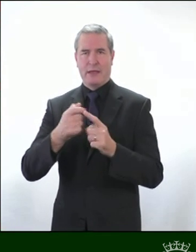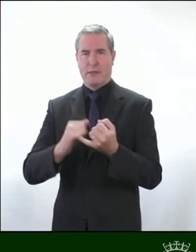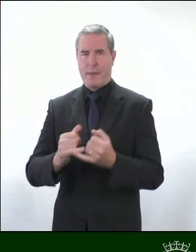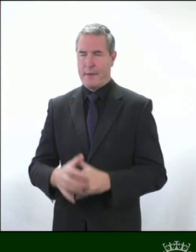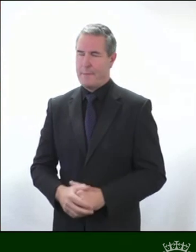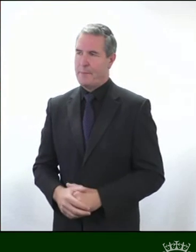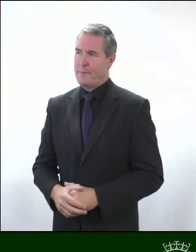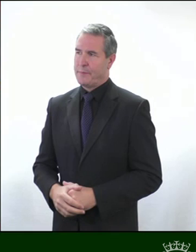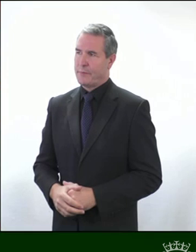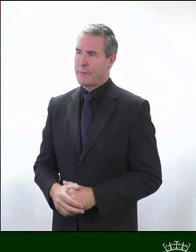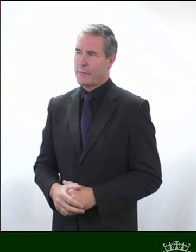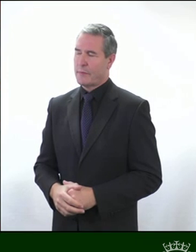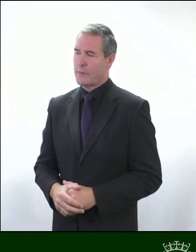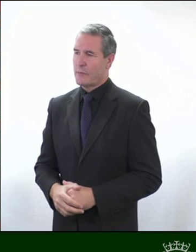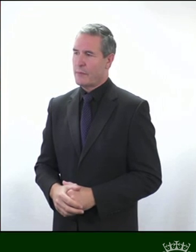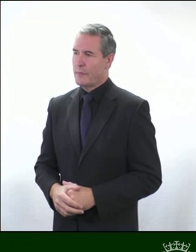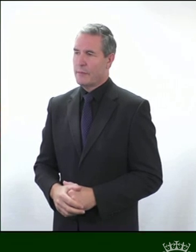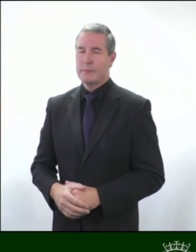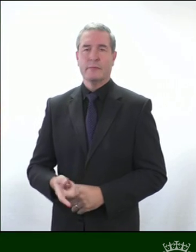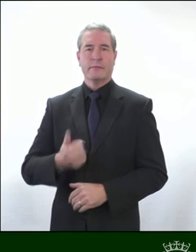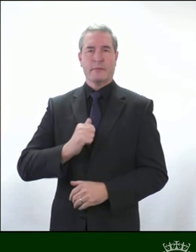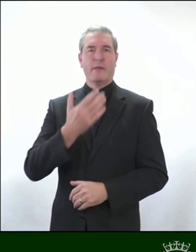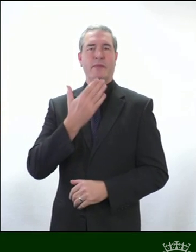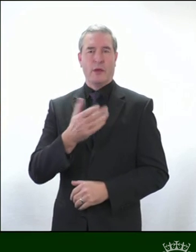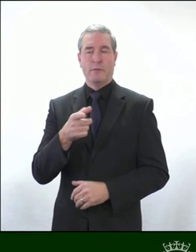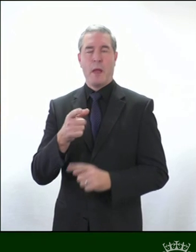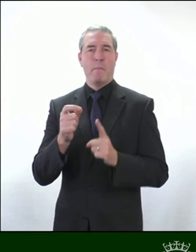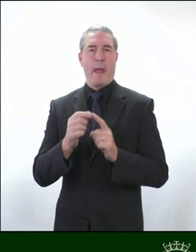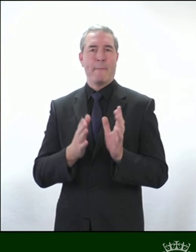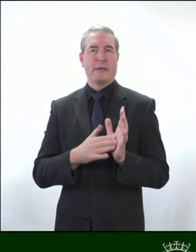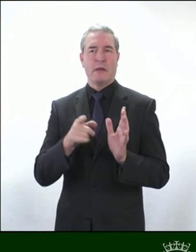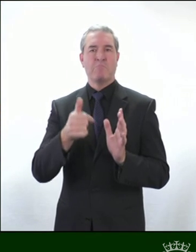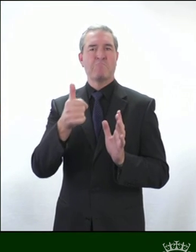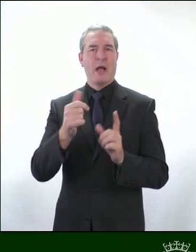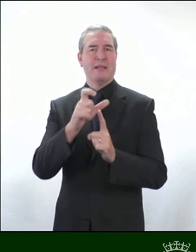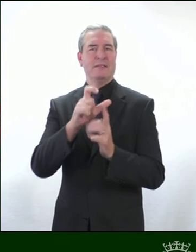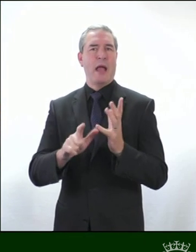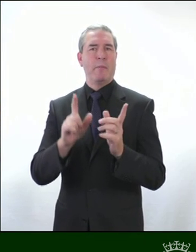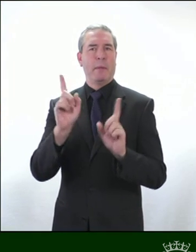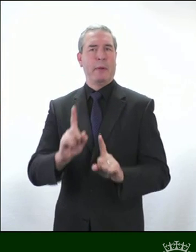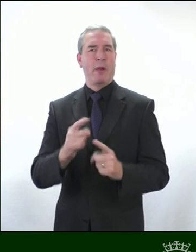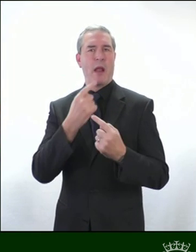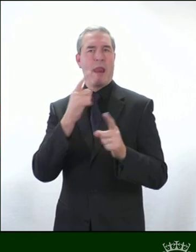May I join the Prime Minister in his comments on disabled people?